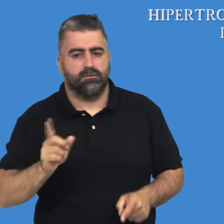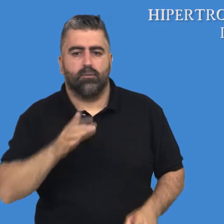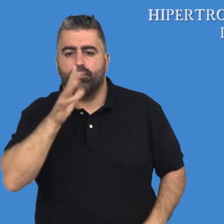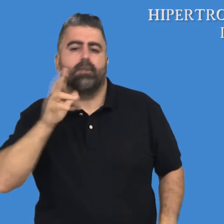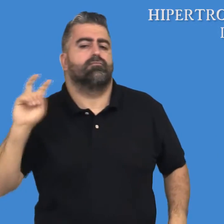motivo